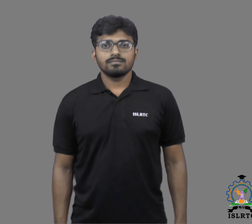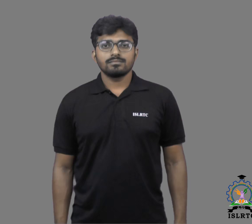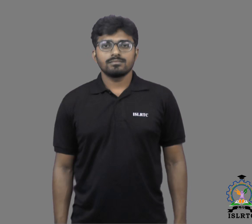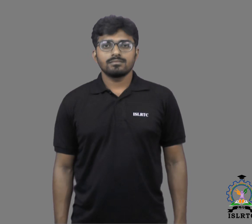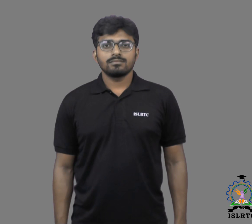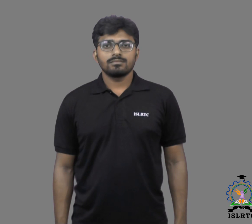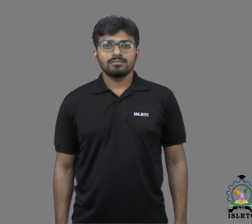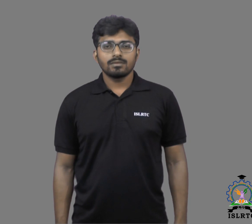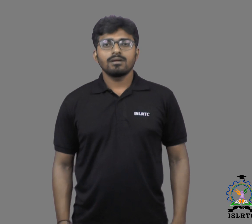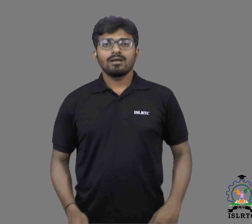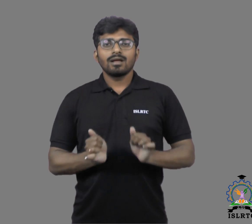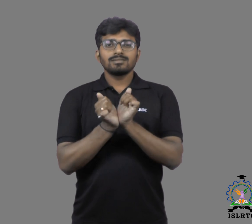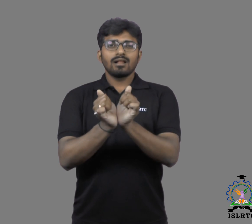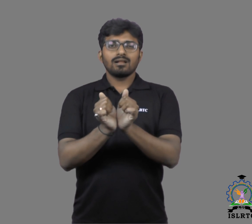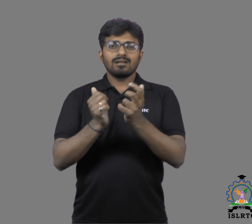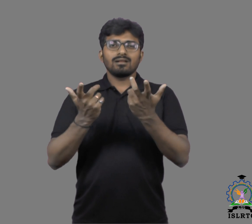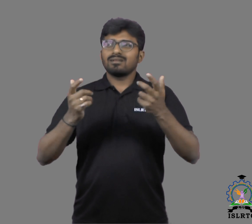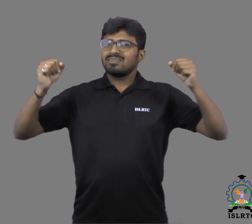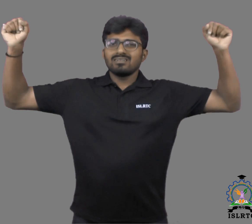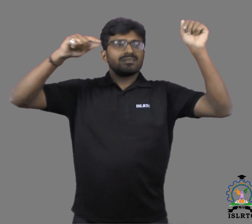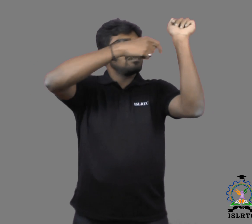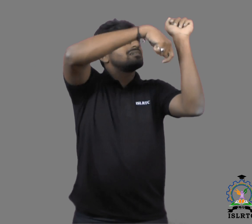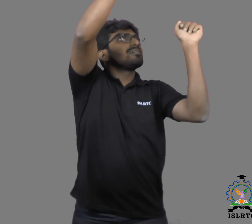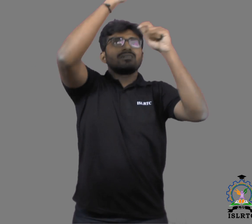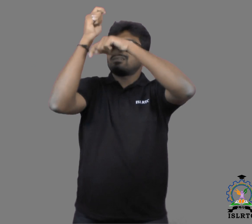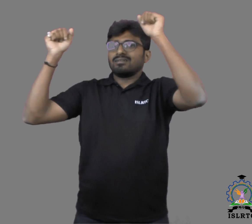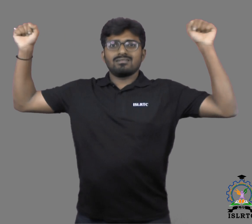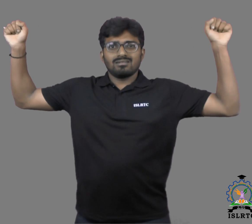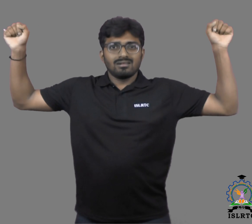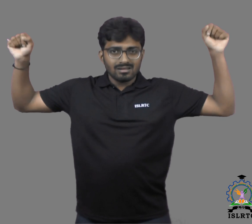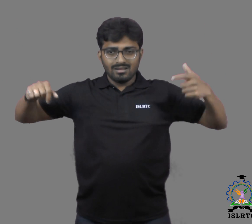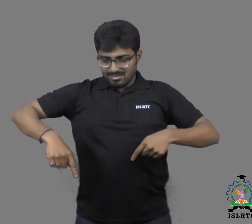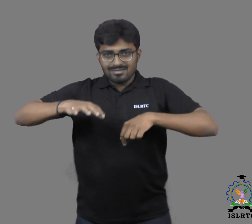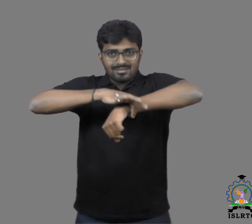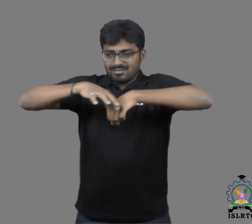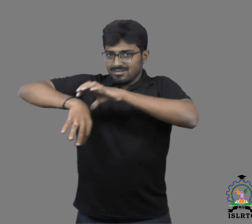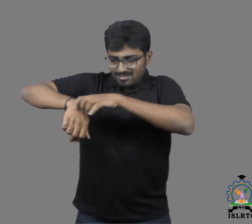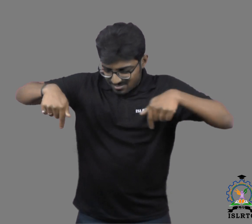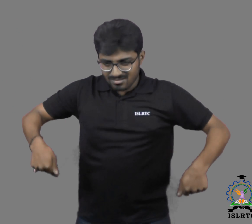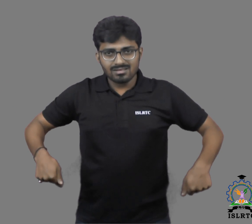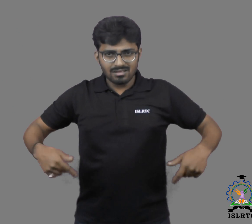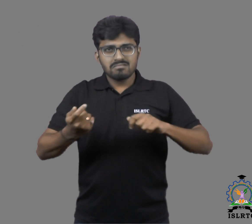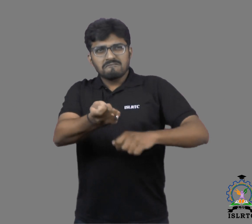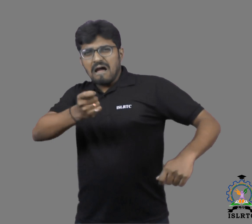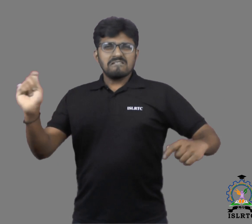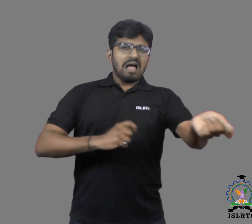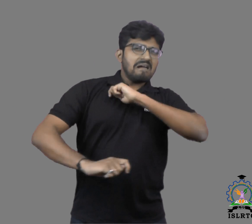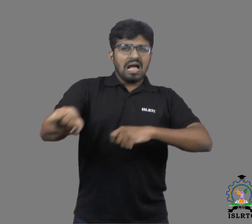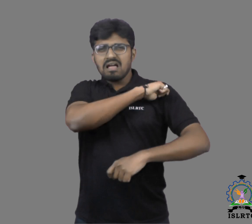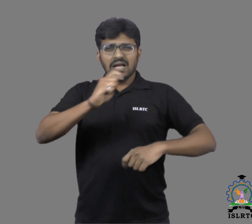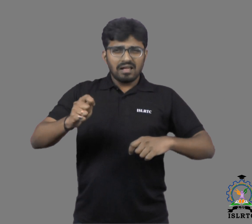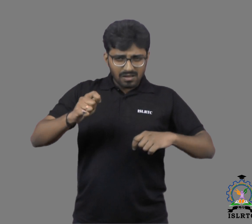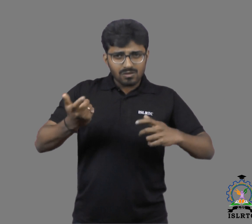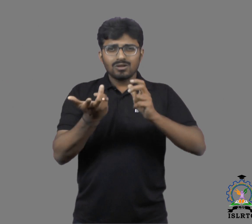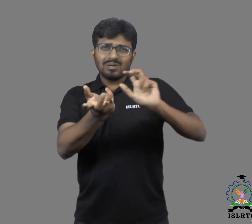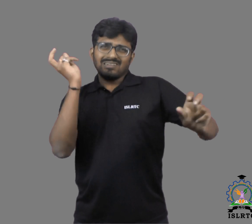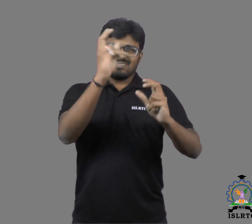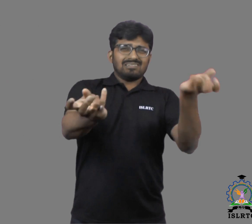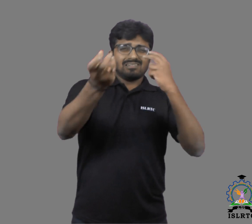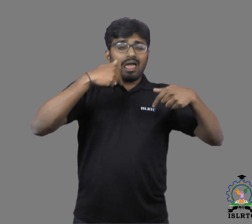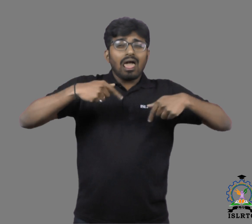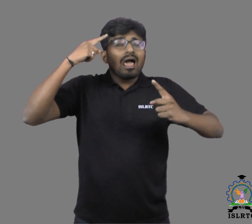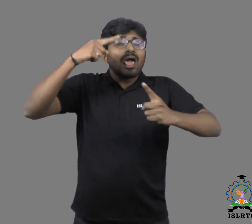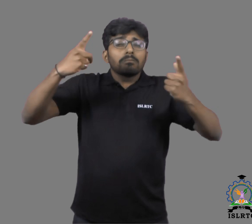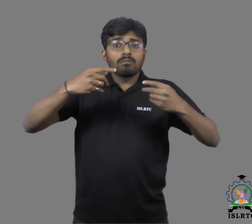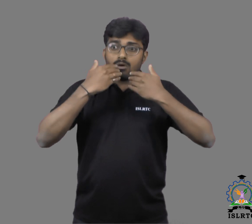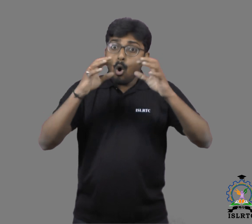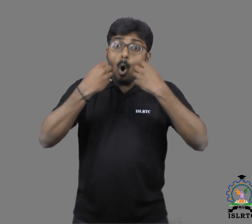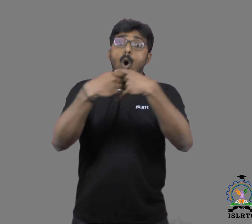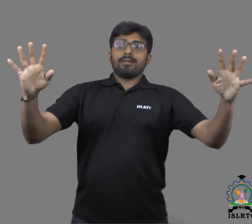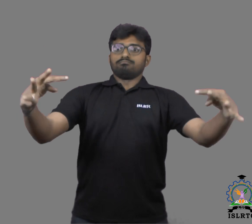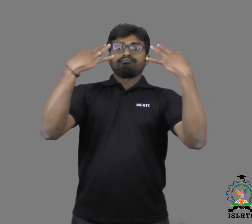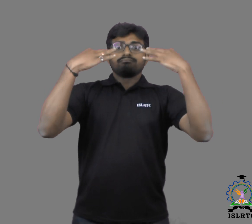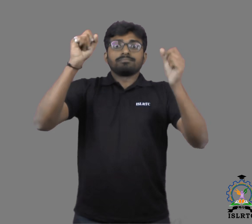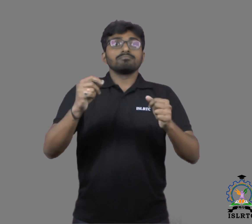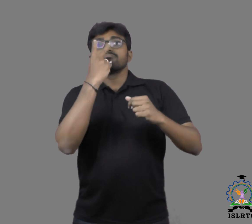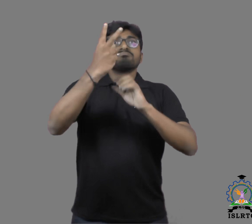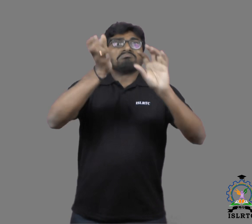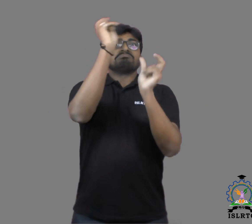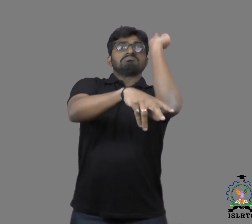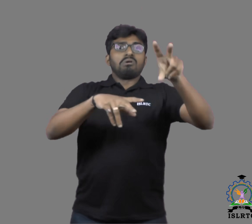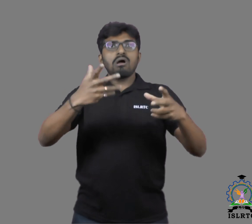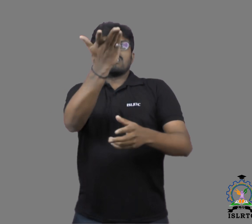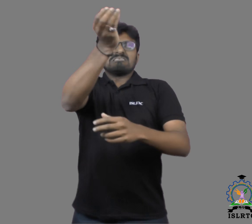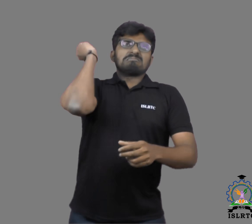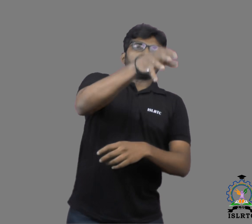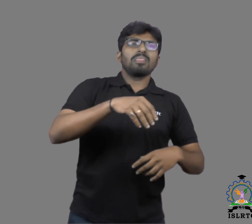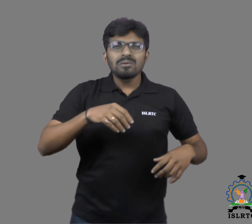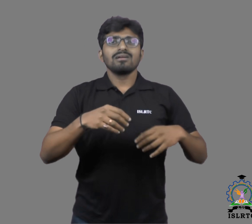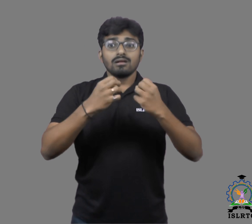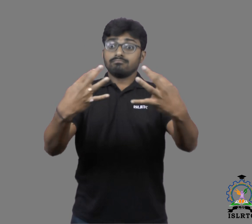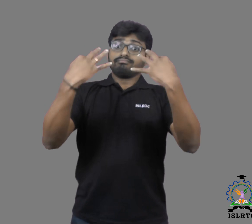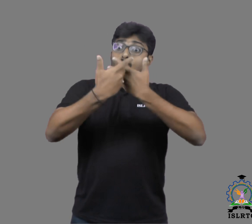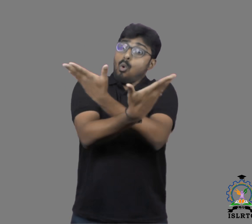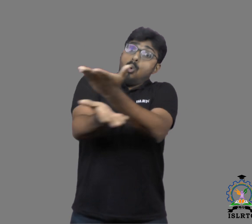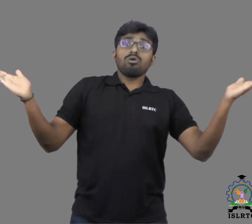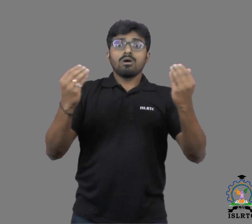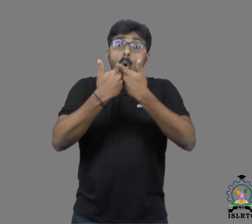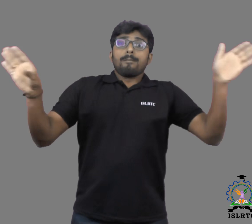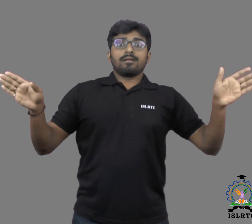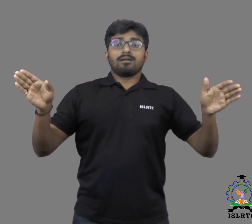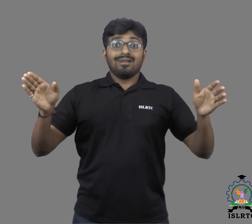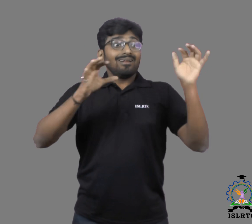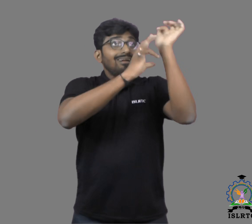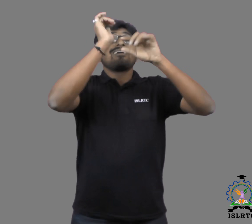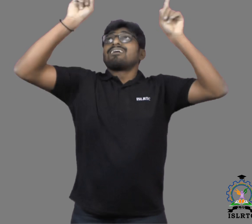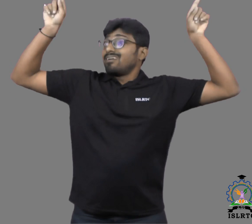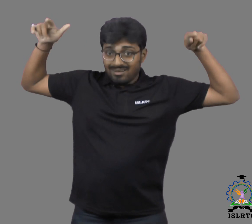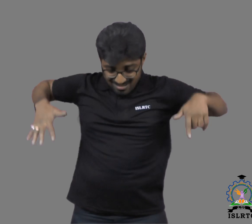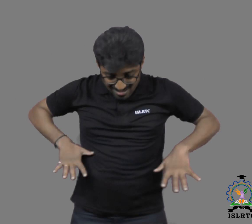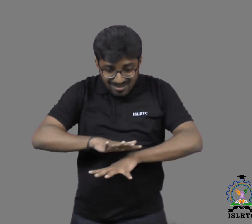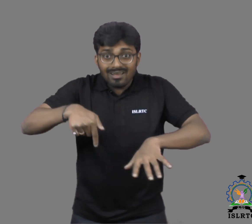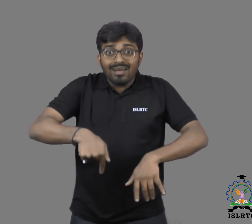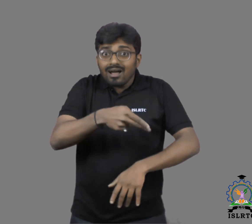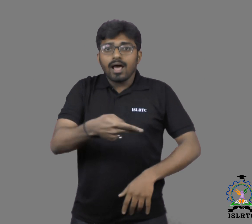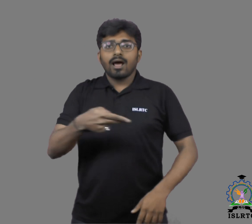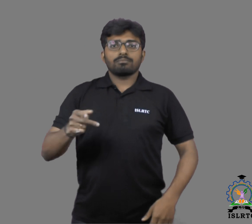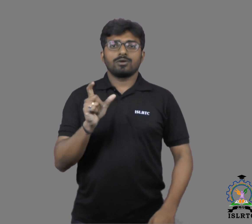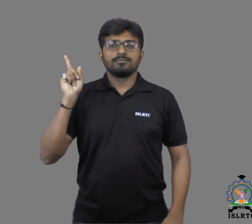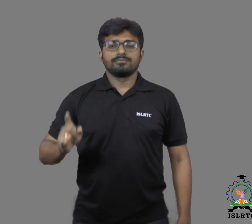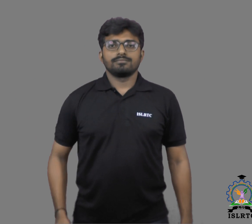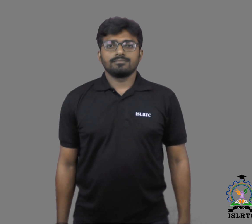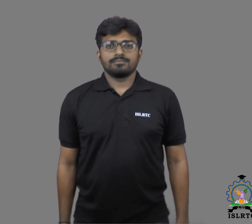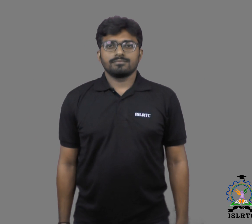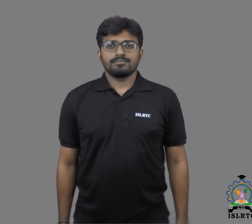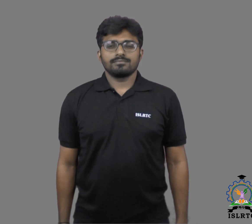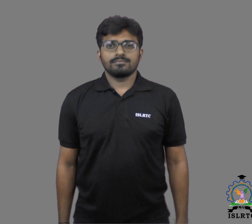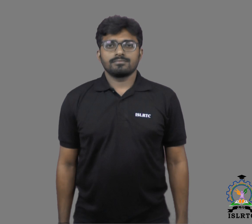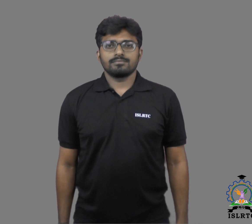Pillory